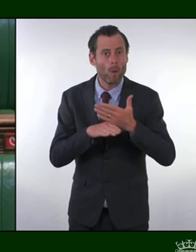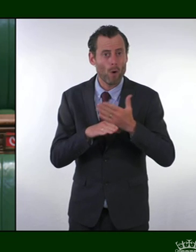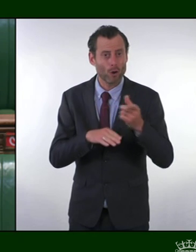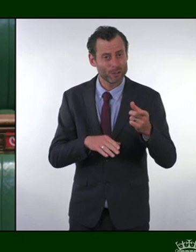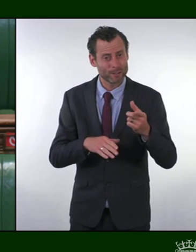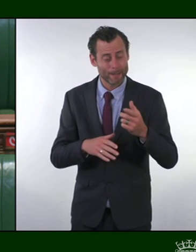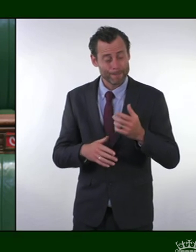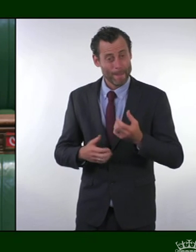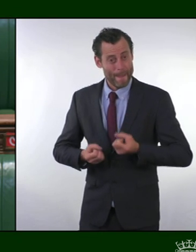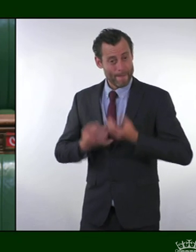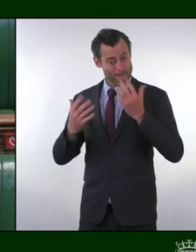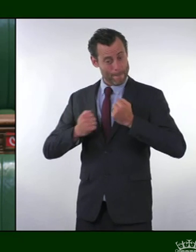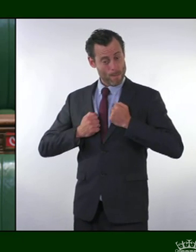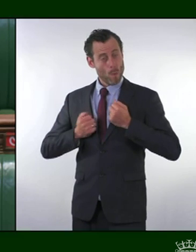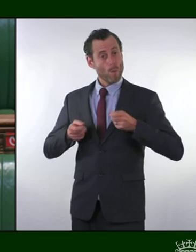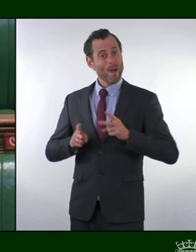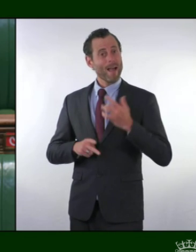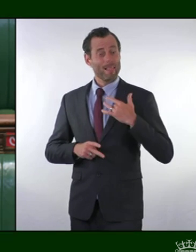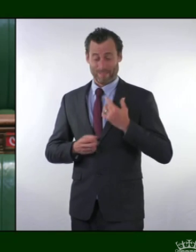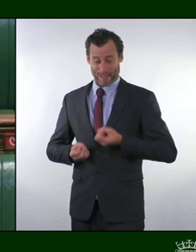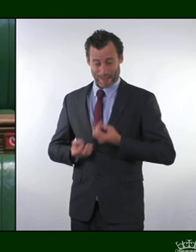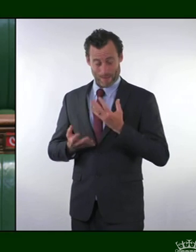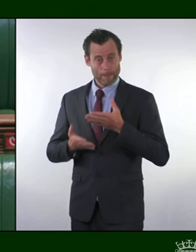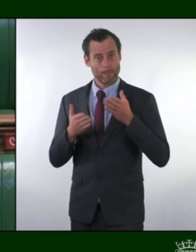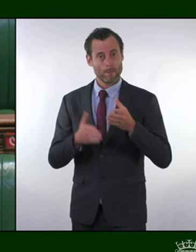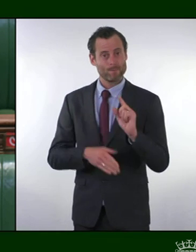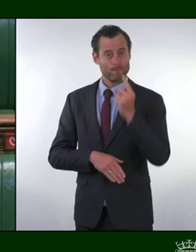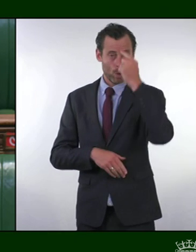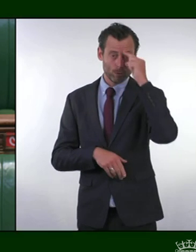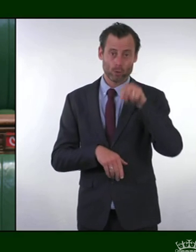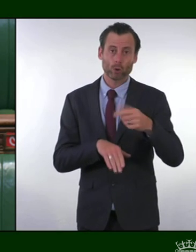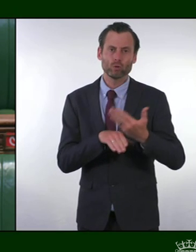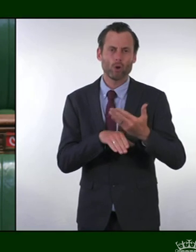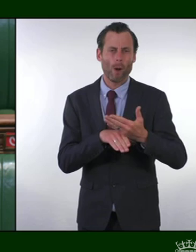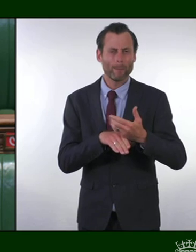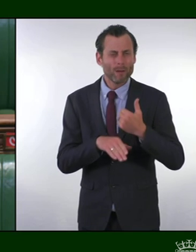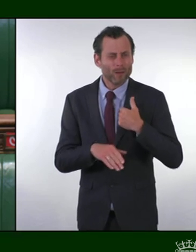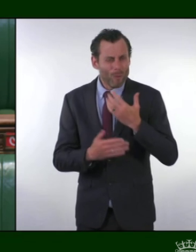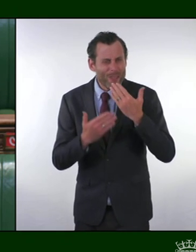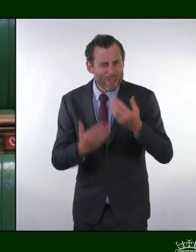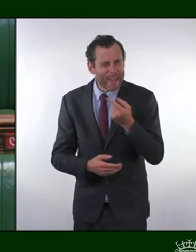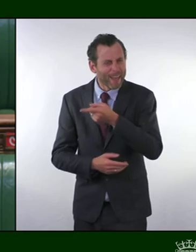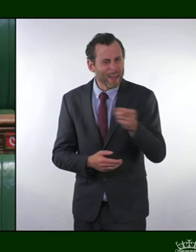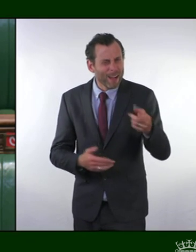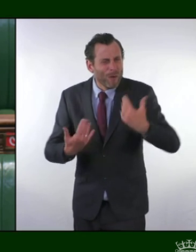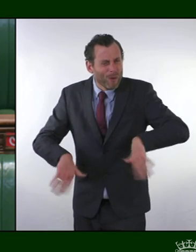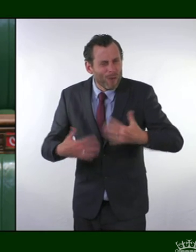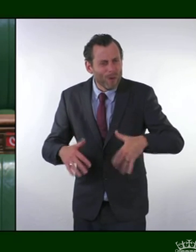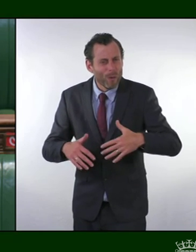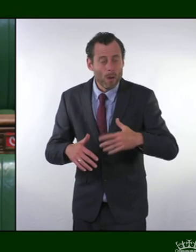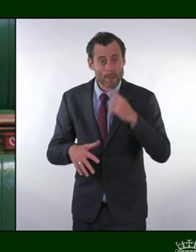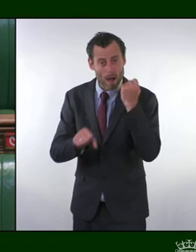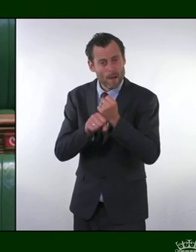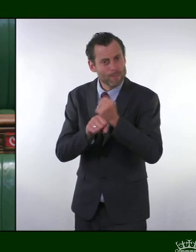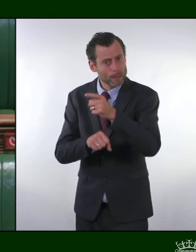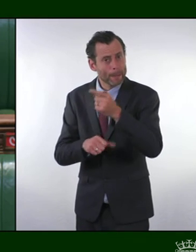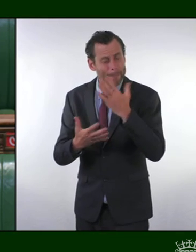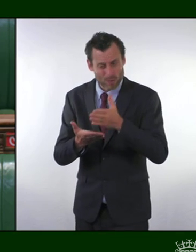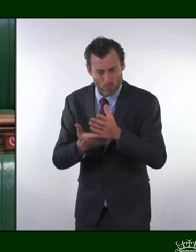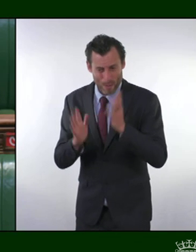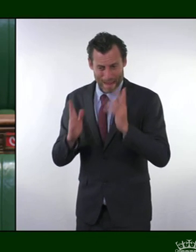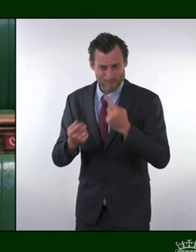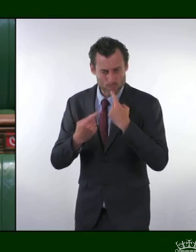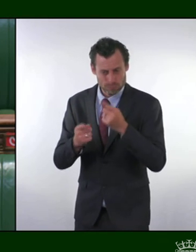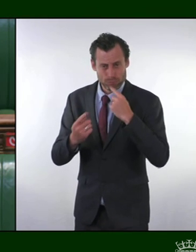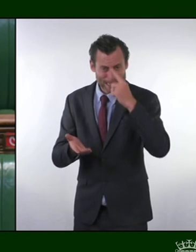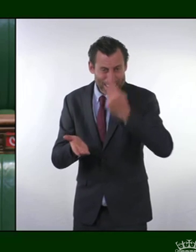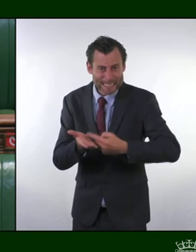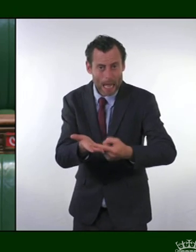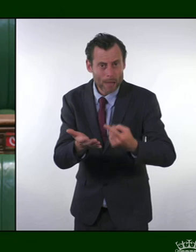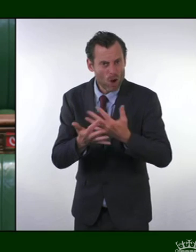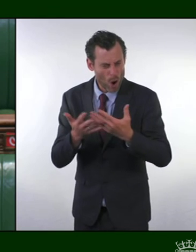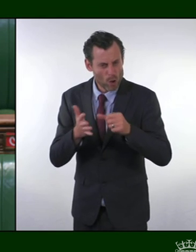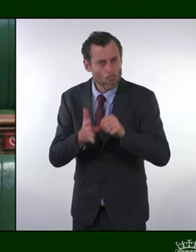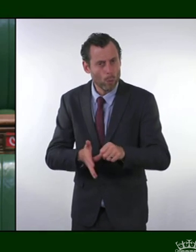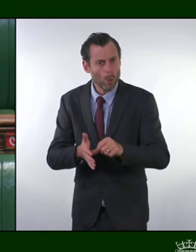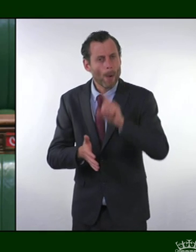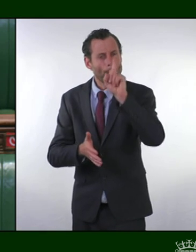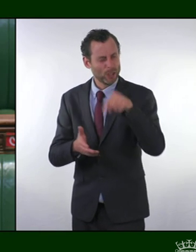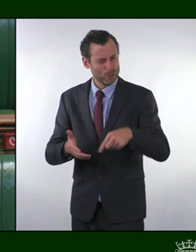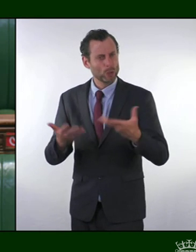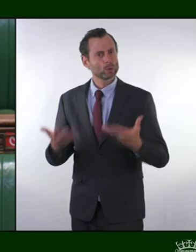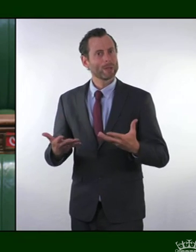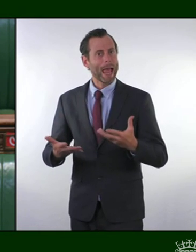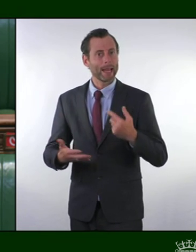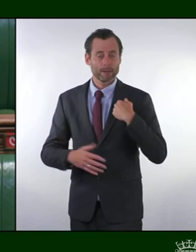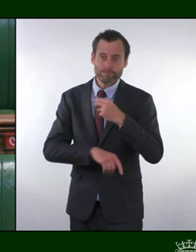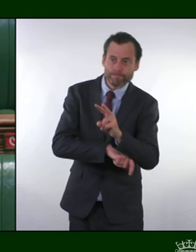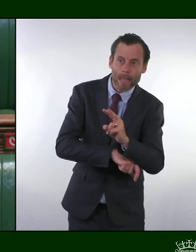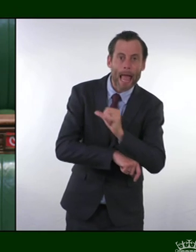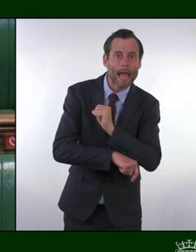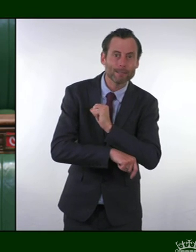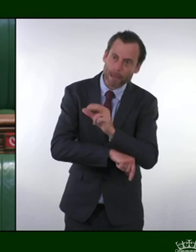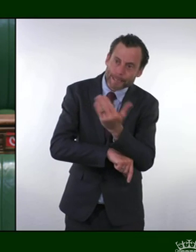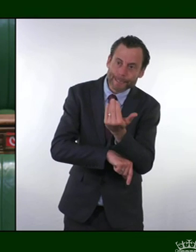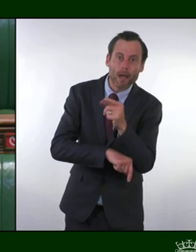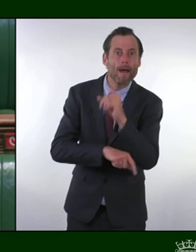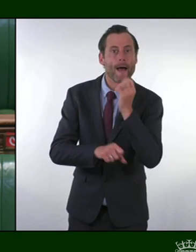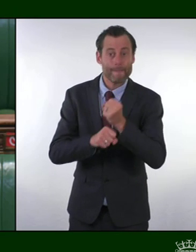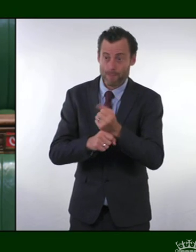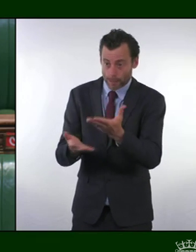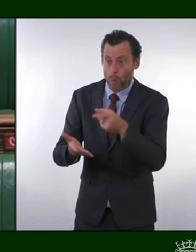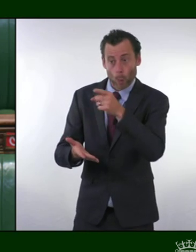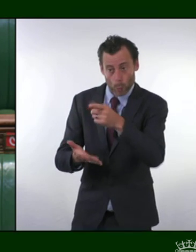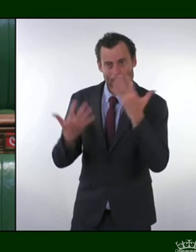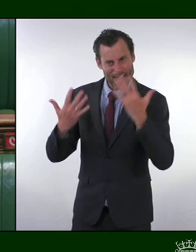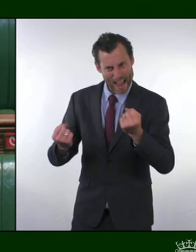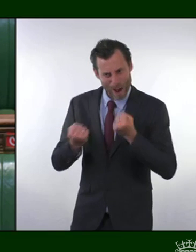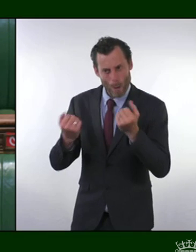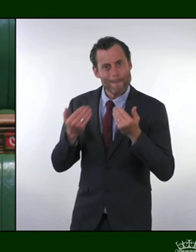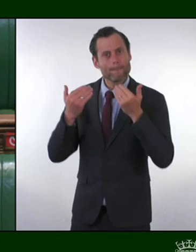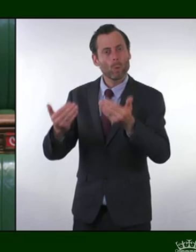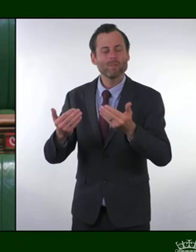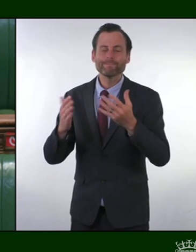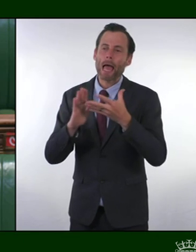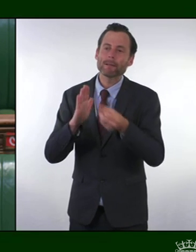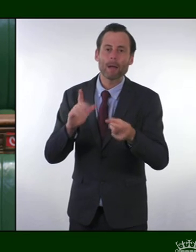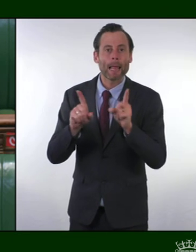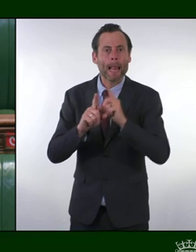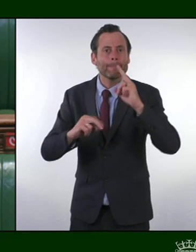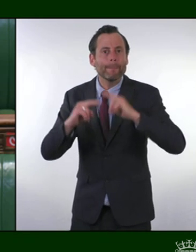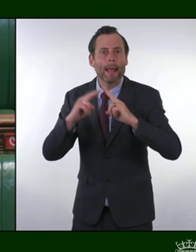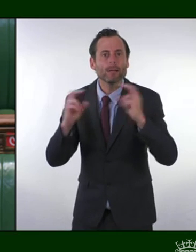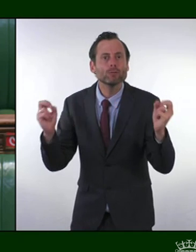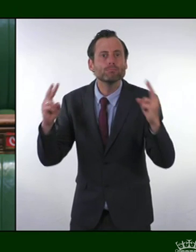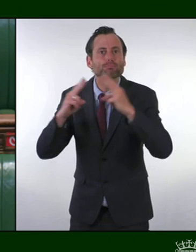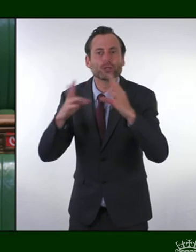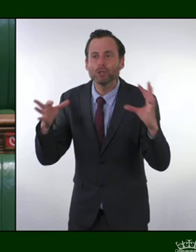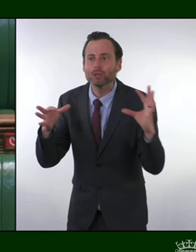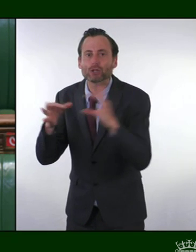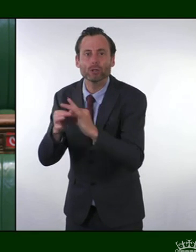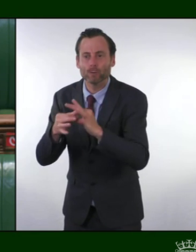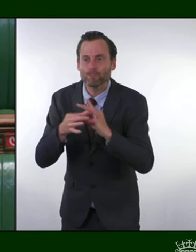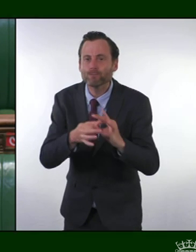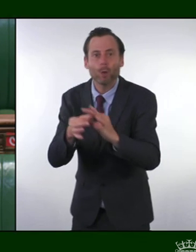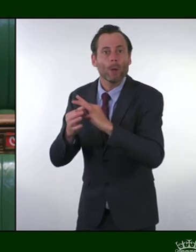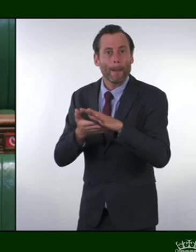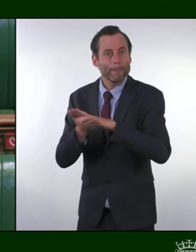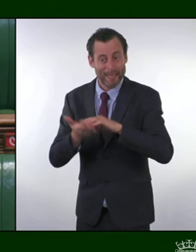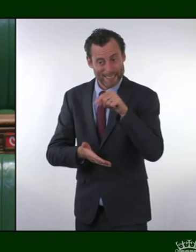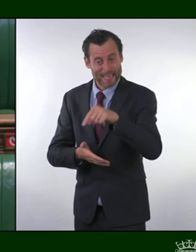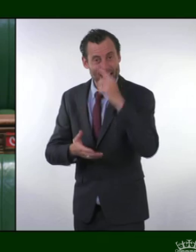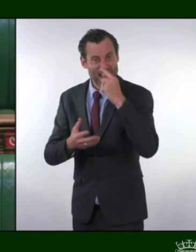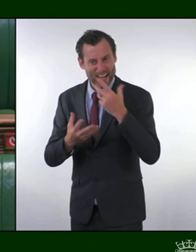We owe them so much. The Government have had to take big decisions, too—we acknowledge that—but today should have been the day when our Government chose to build a bridge between what has been done so far and what needs to be done to get our economy moving again.